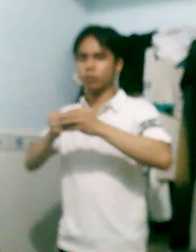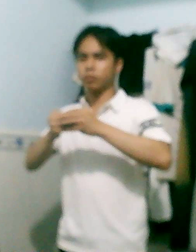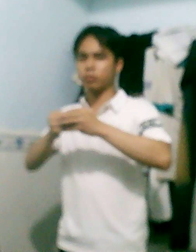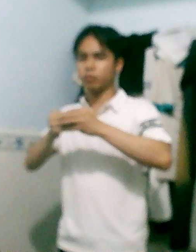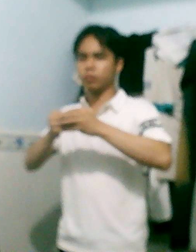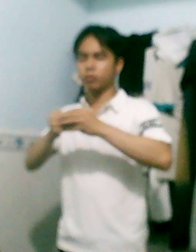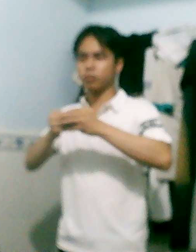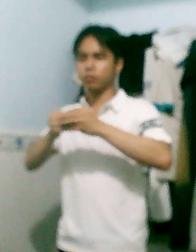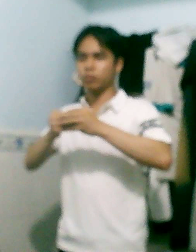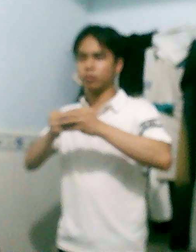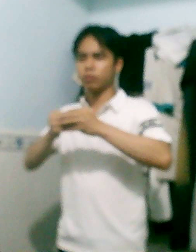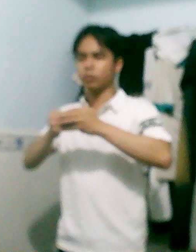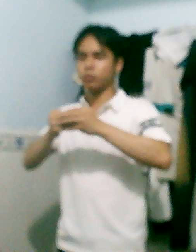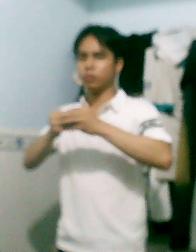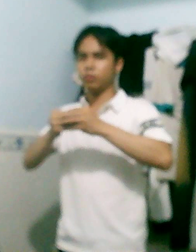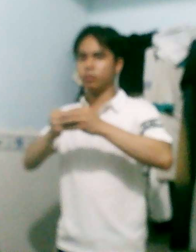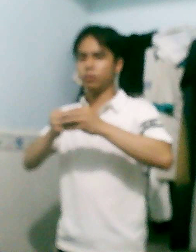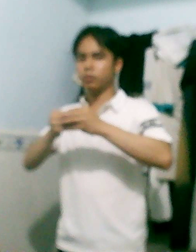nhom